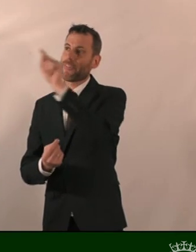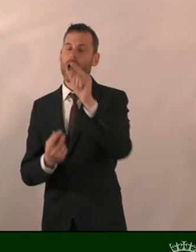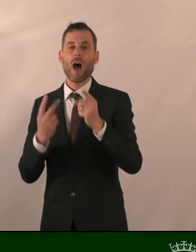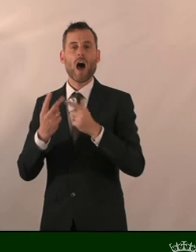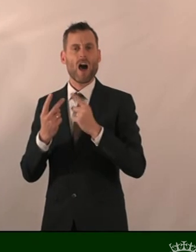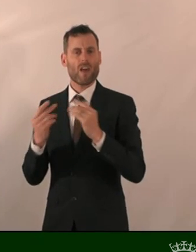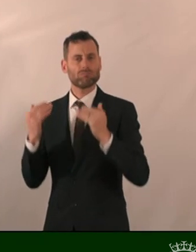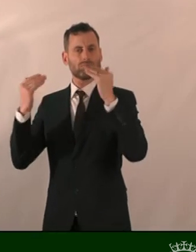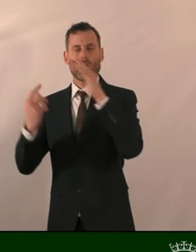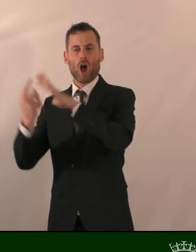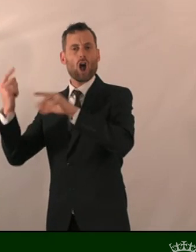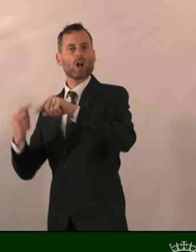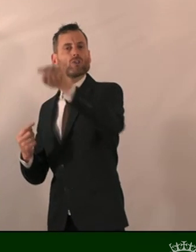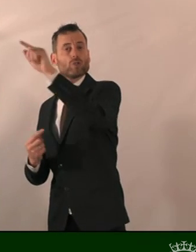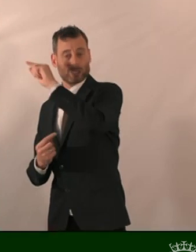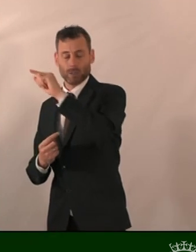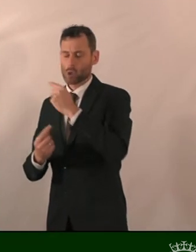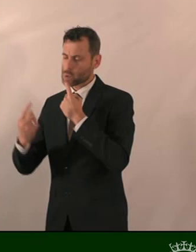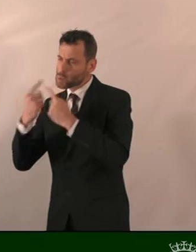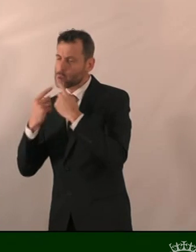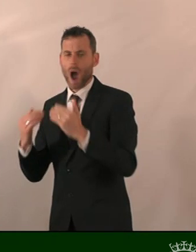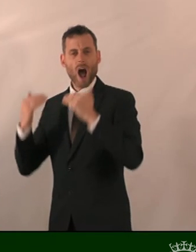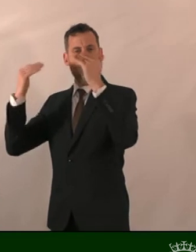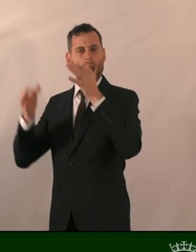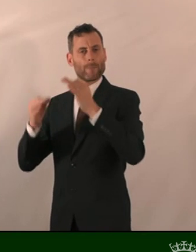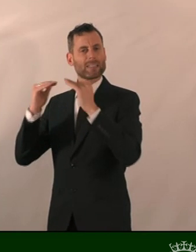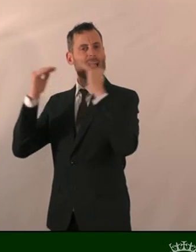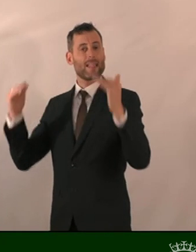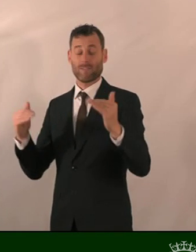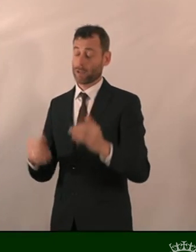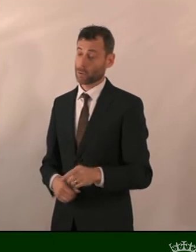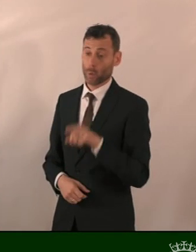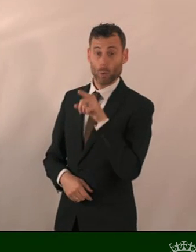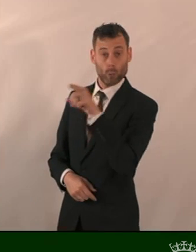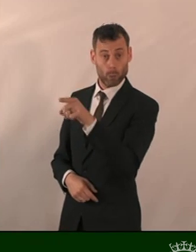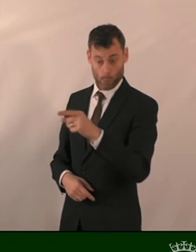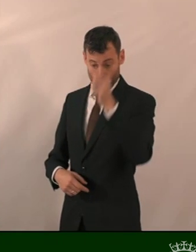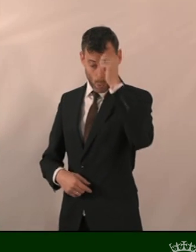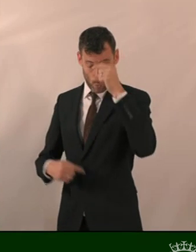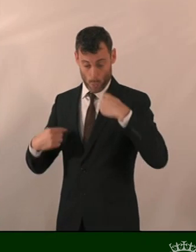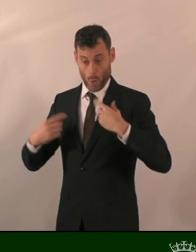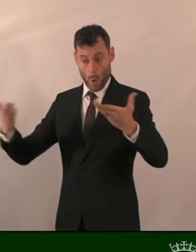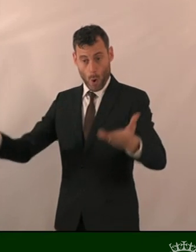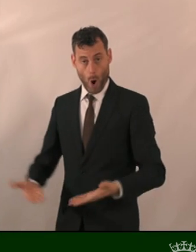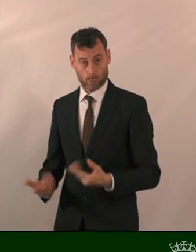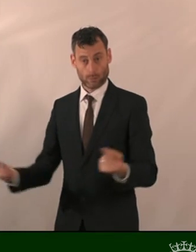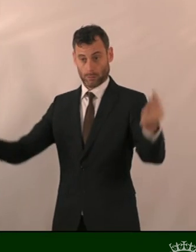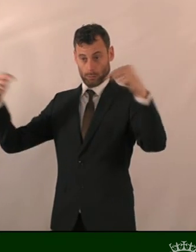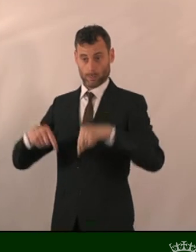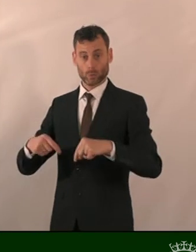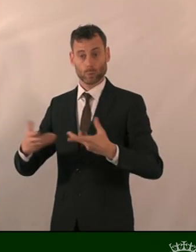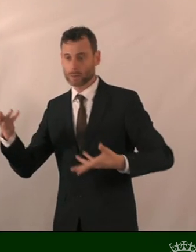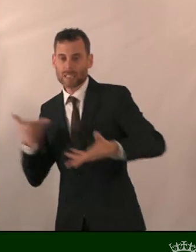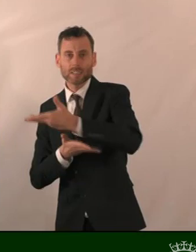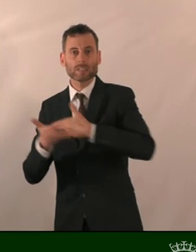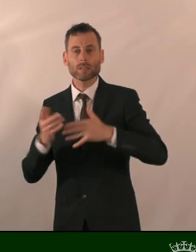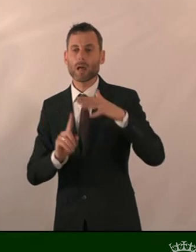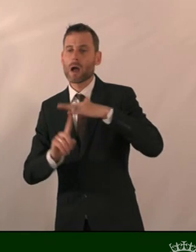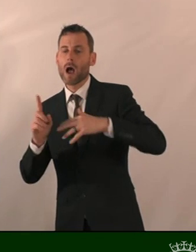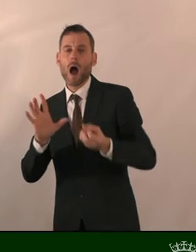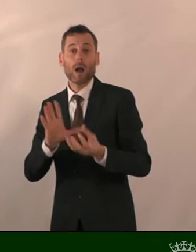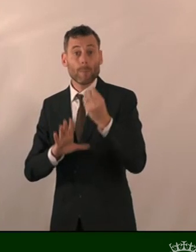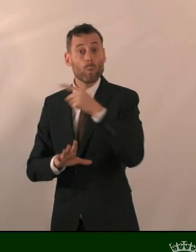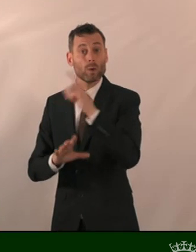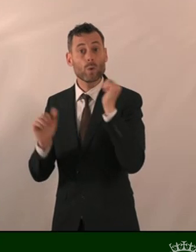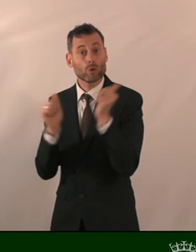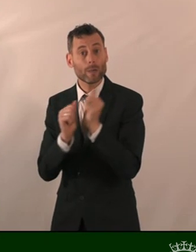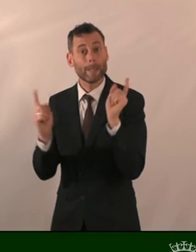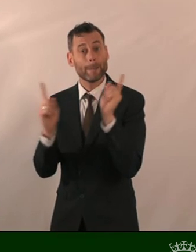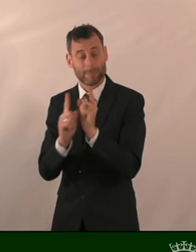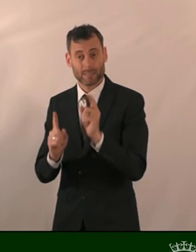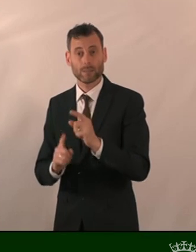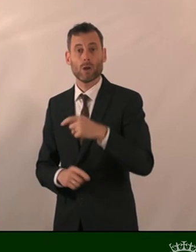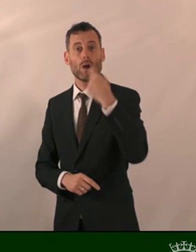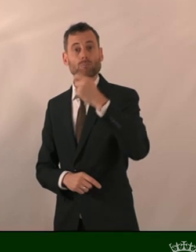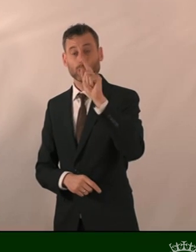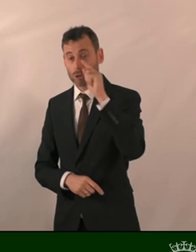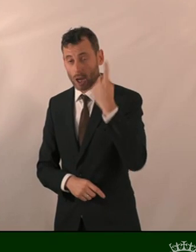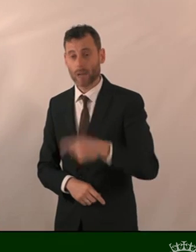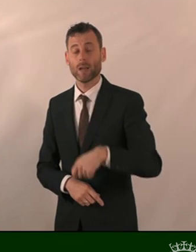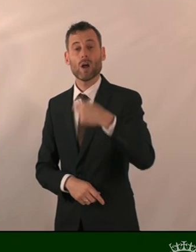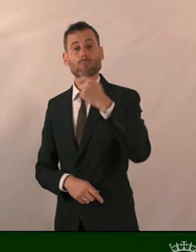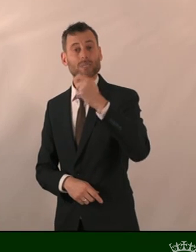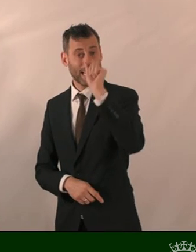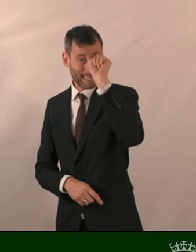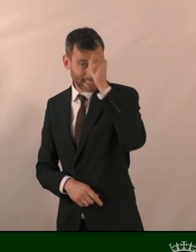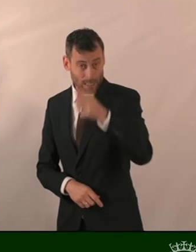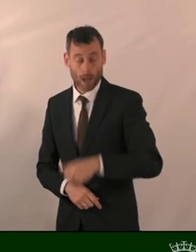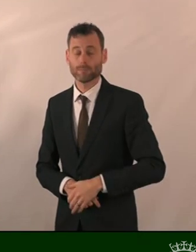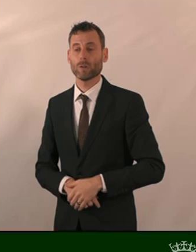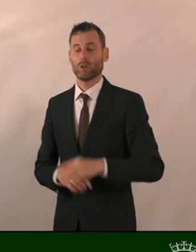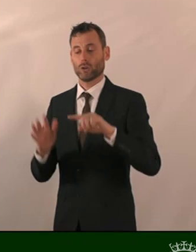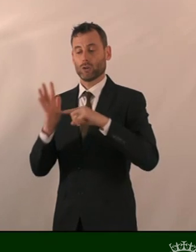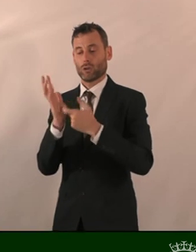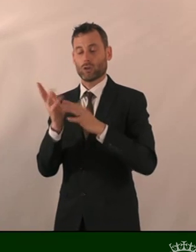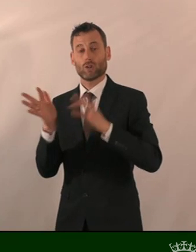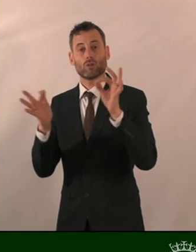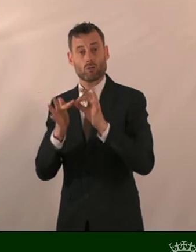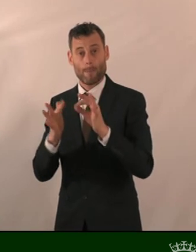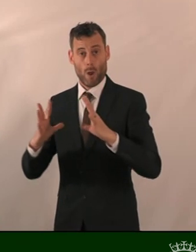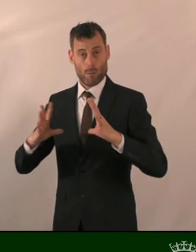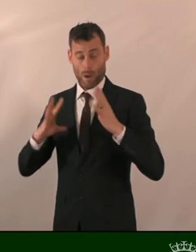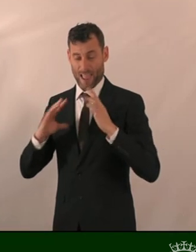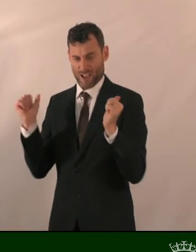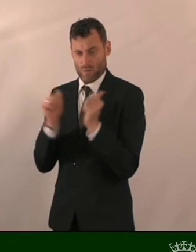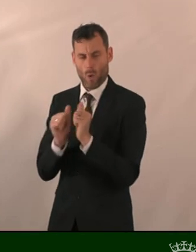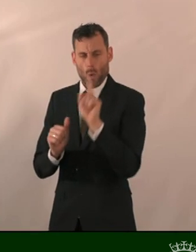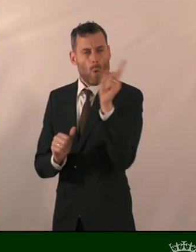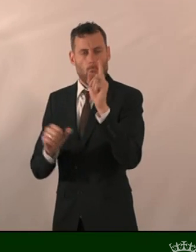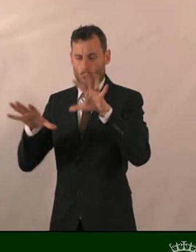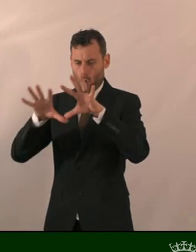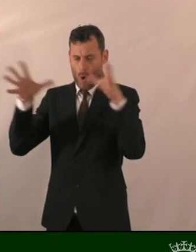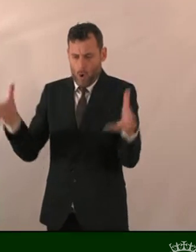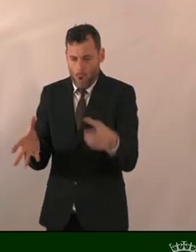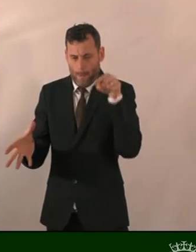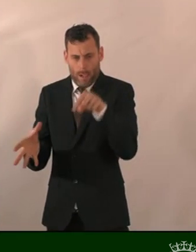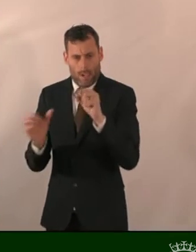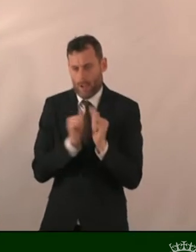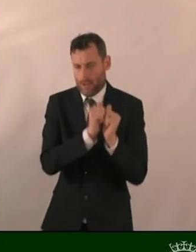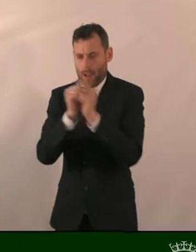As the host of the 2020 climate talks, will the Prime Minister today publicly commit himself to meeting President Xi of China, Prime Minister Modi of India and US President Trump to secure for the Glasgow talks global action on the climate emergency?